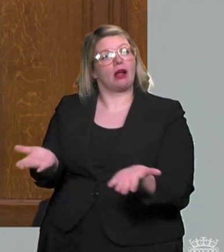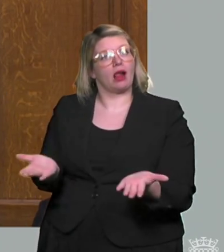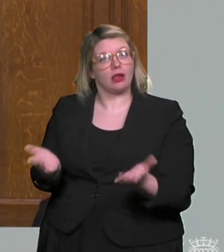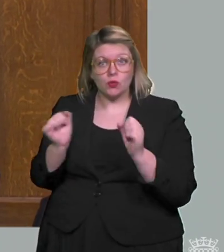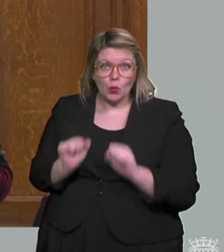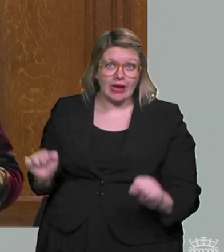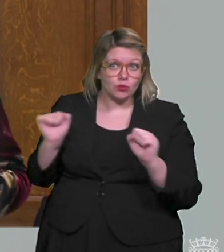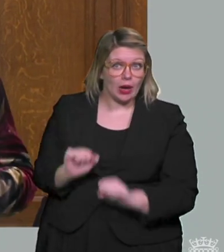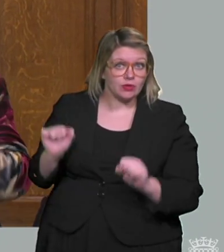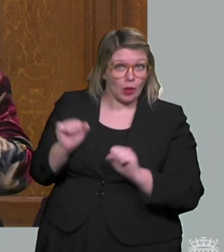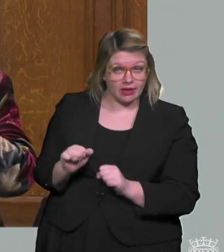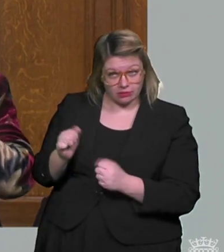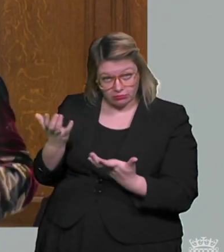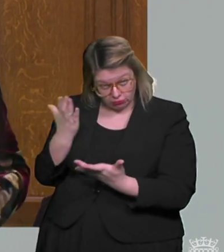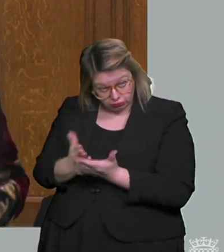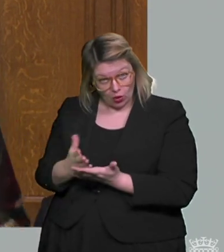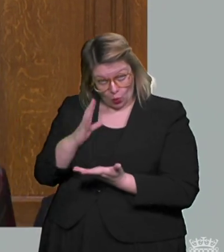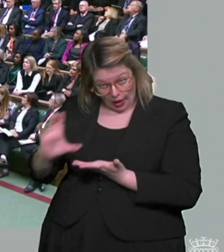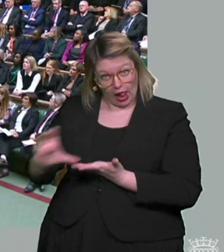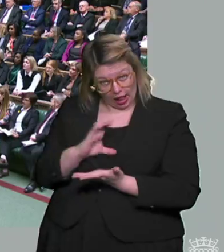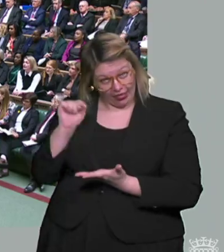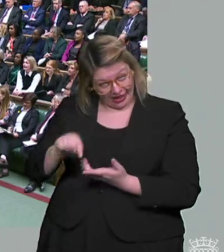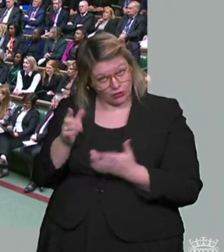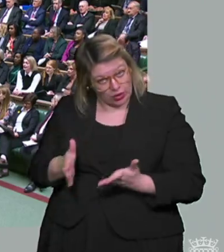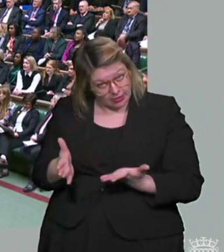Will today be the day that the Prime Minister commits to that specifically?